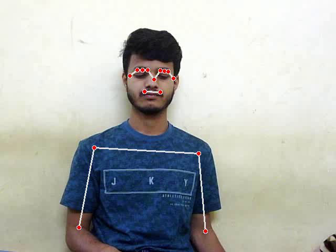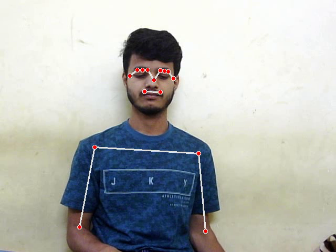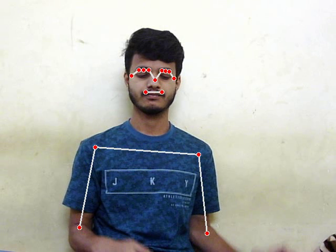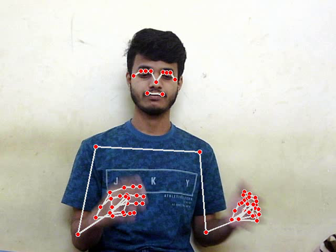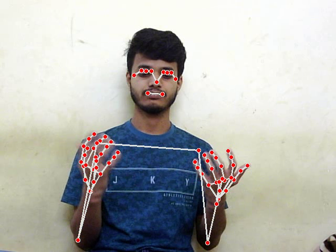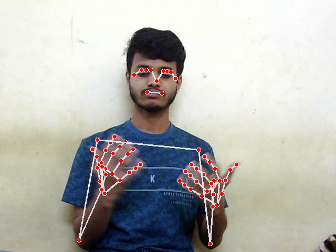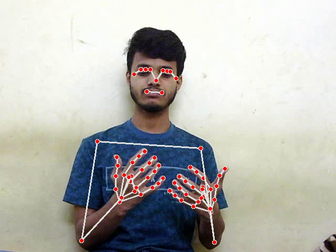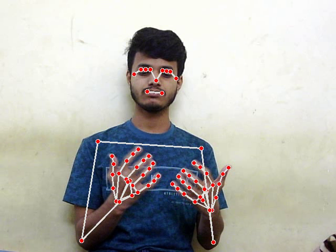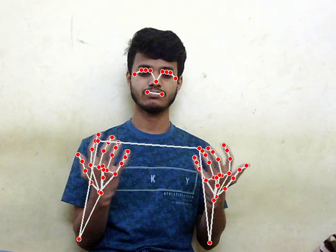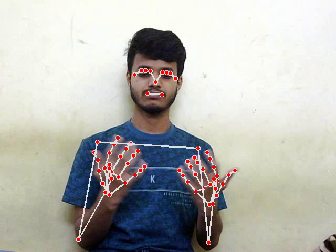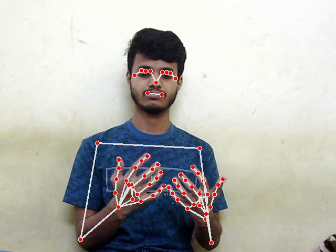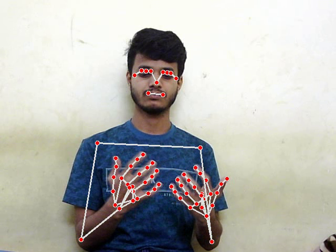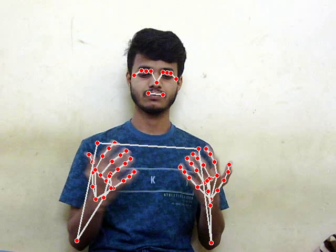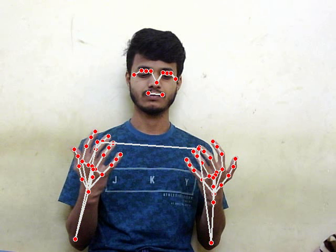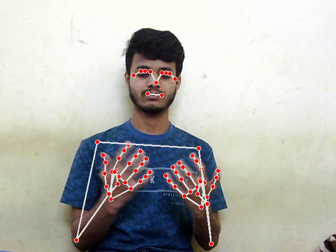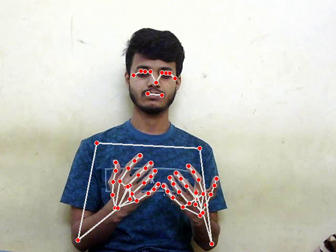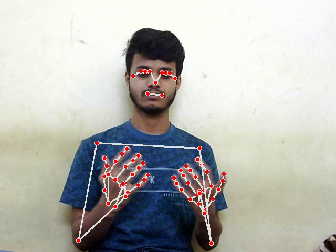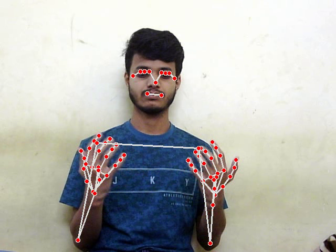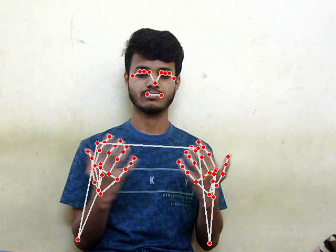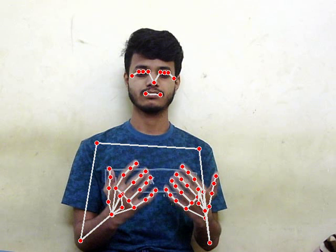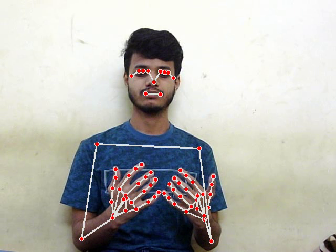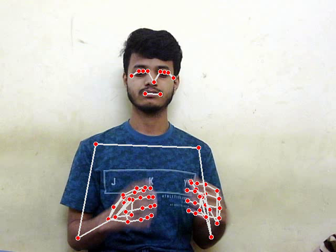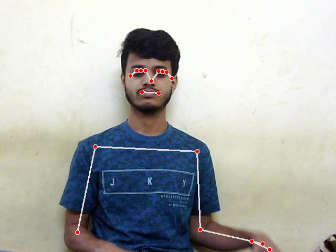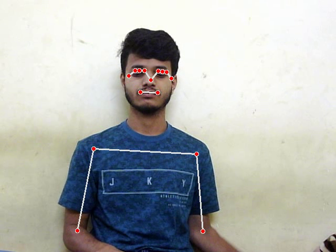what